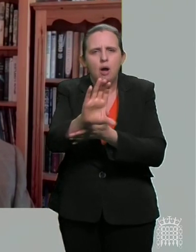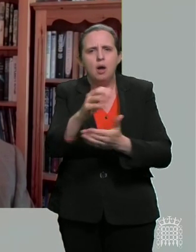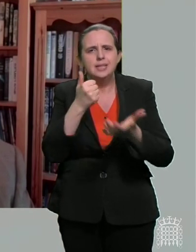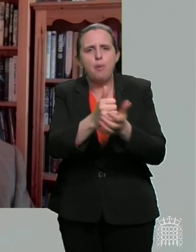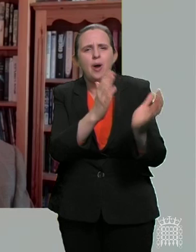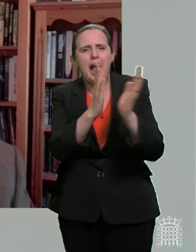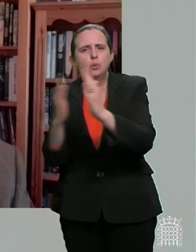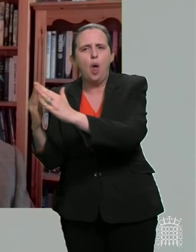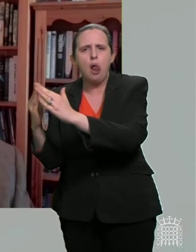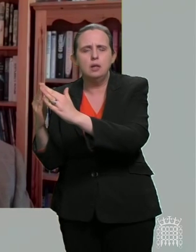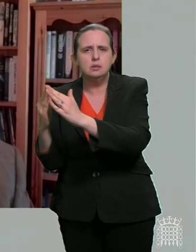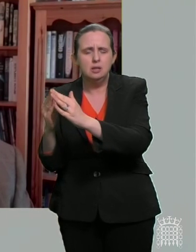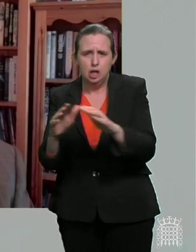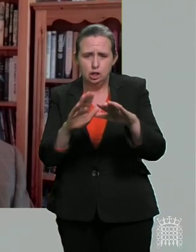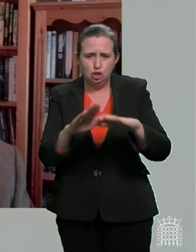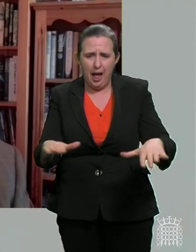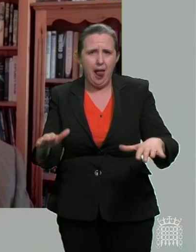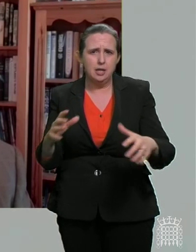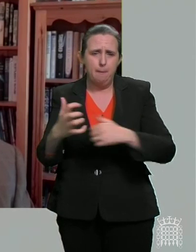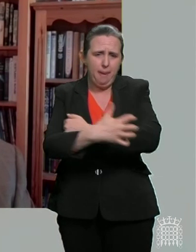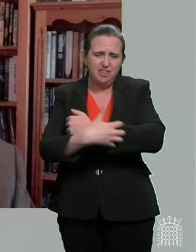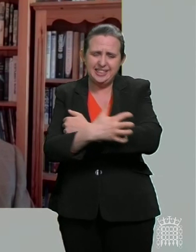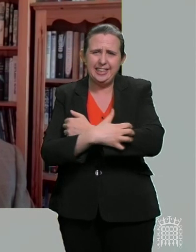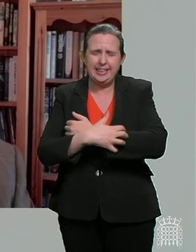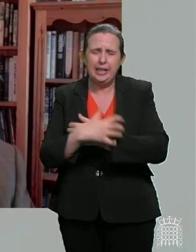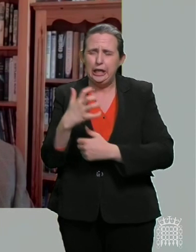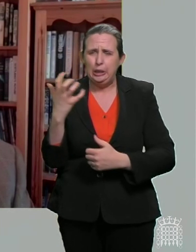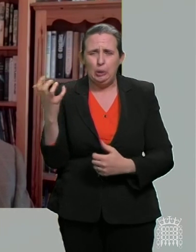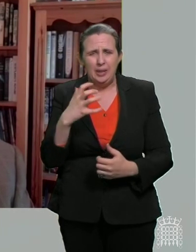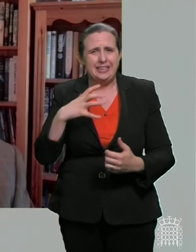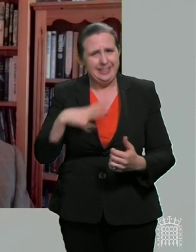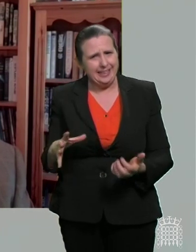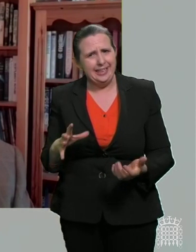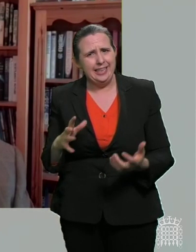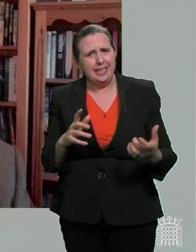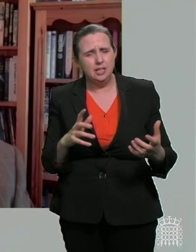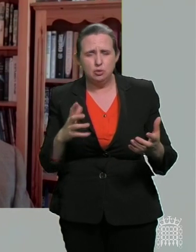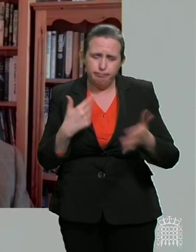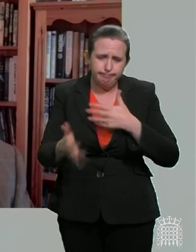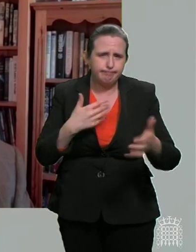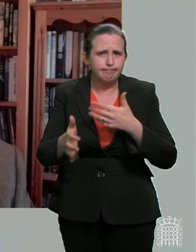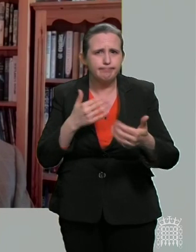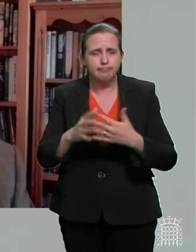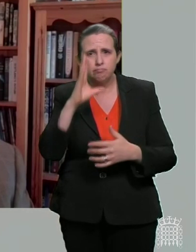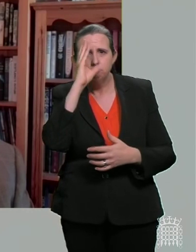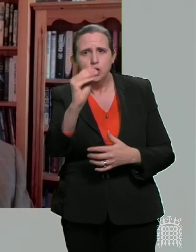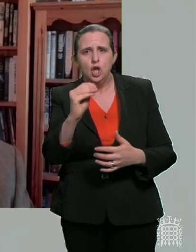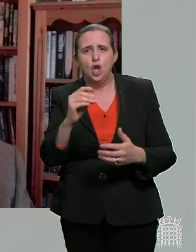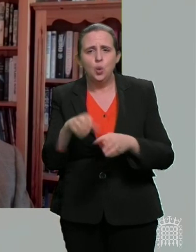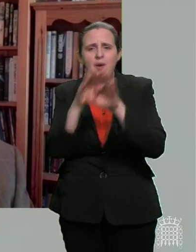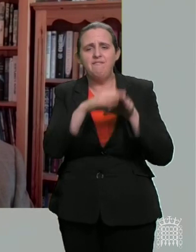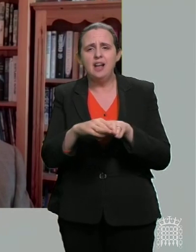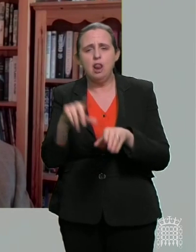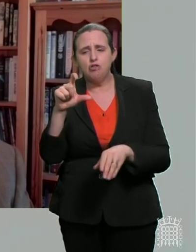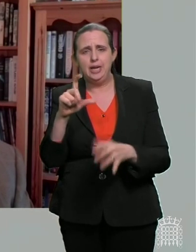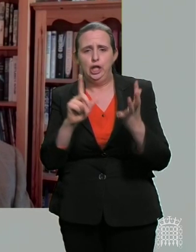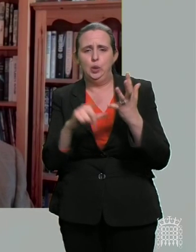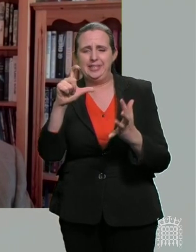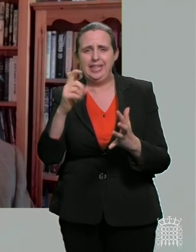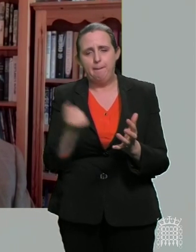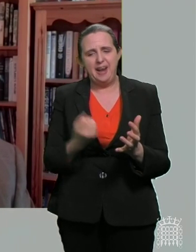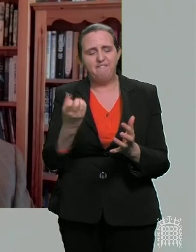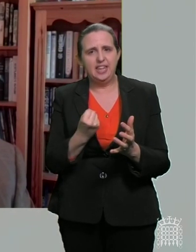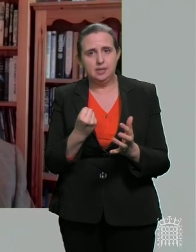The Prime Minister has the power to tackle child poverty right now by making the £20 uplift to universal credit permanent and extending it to legacy benefits.